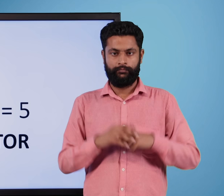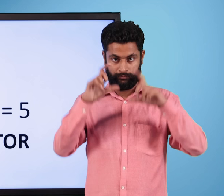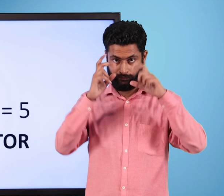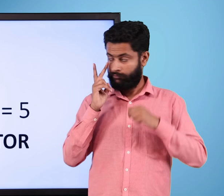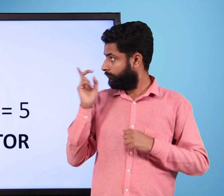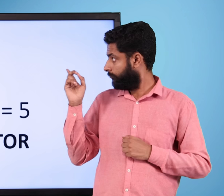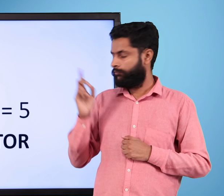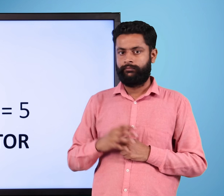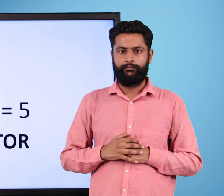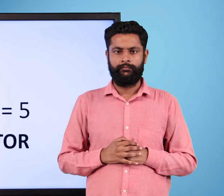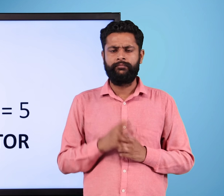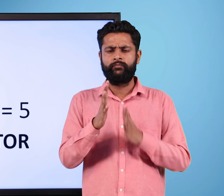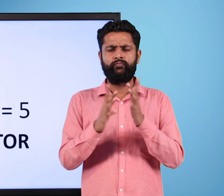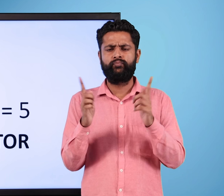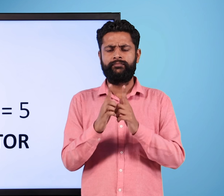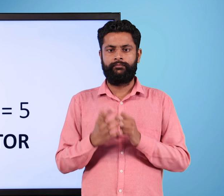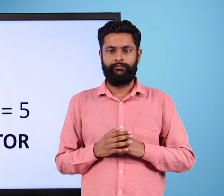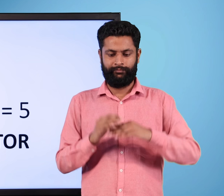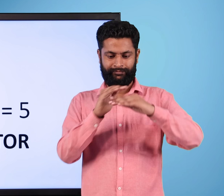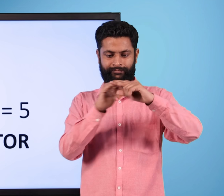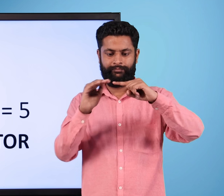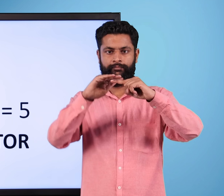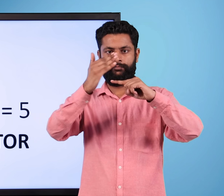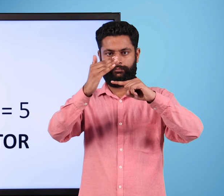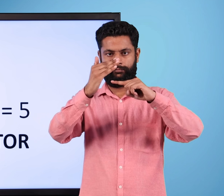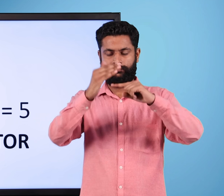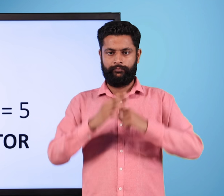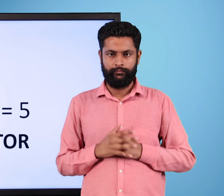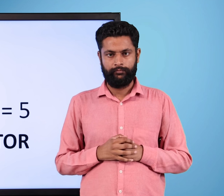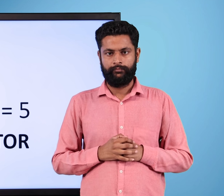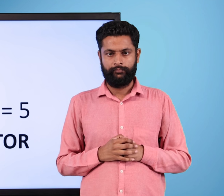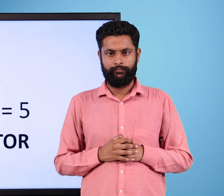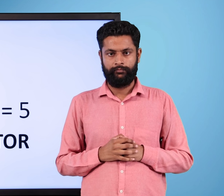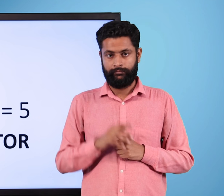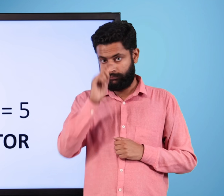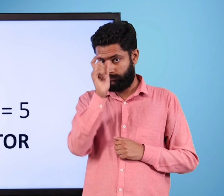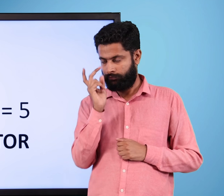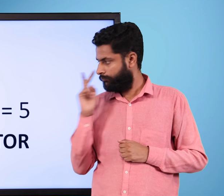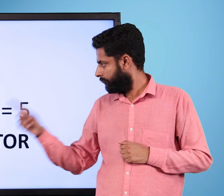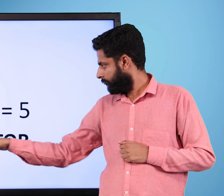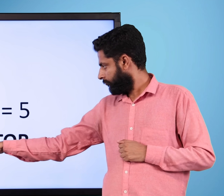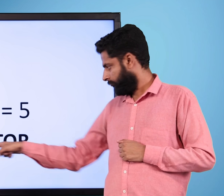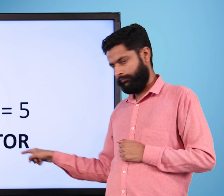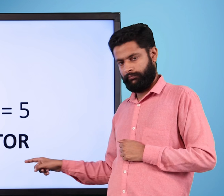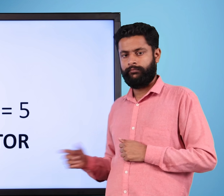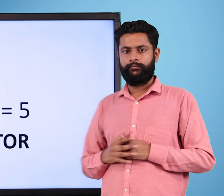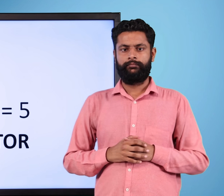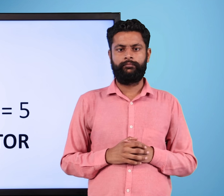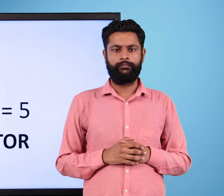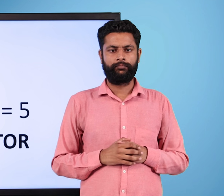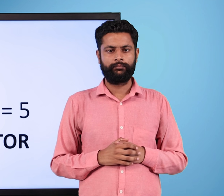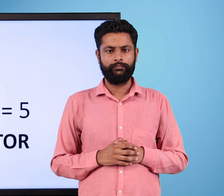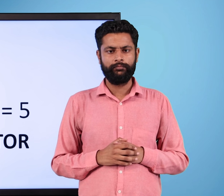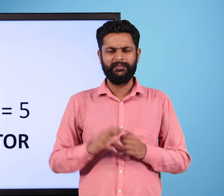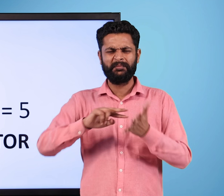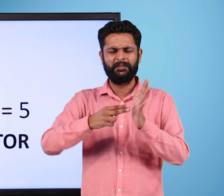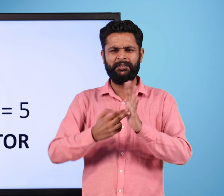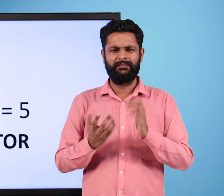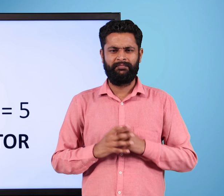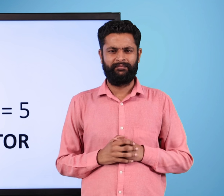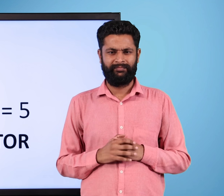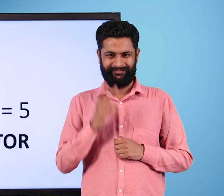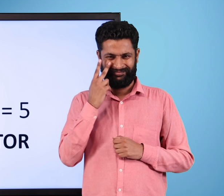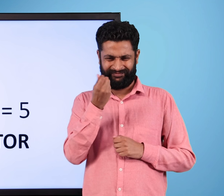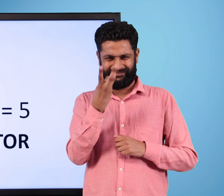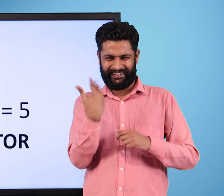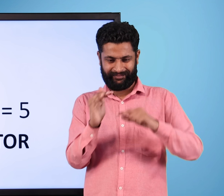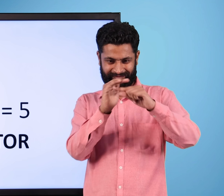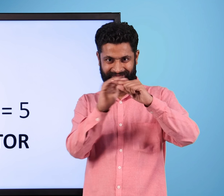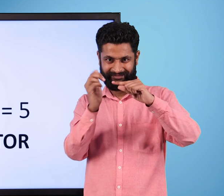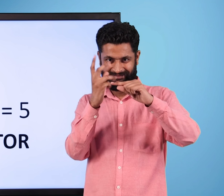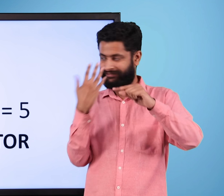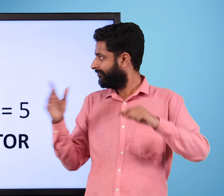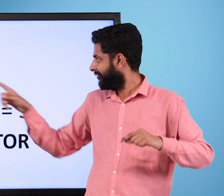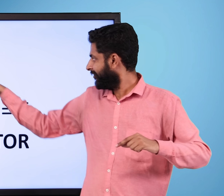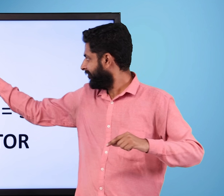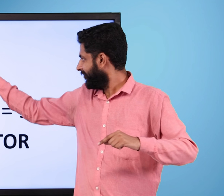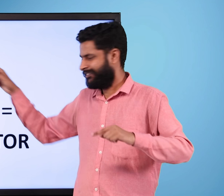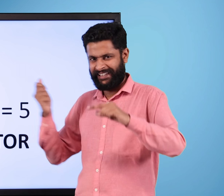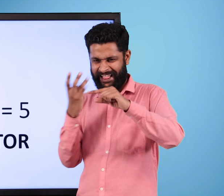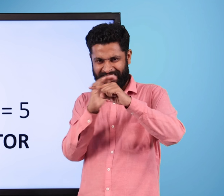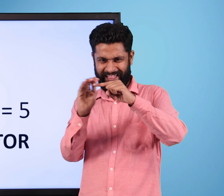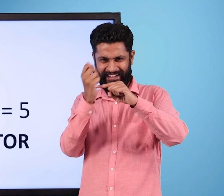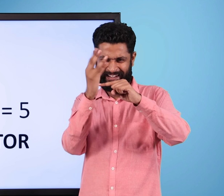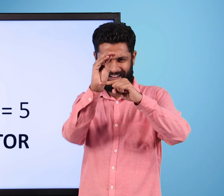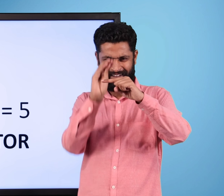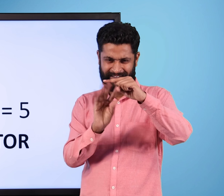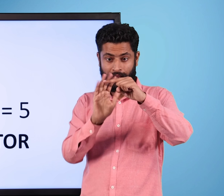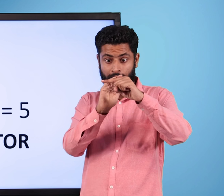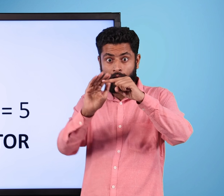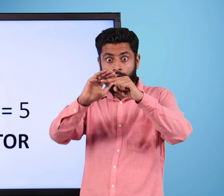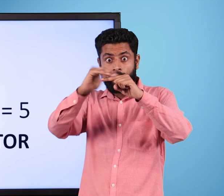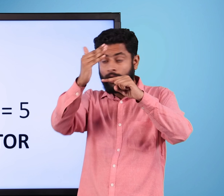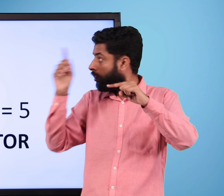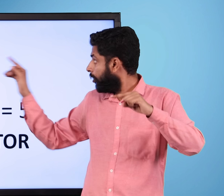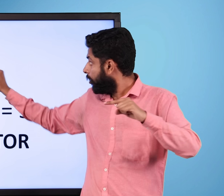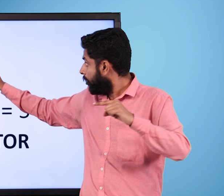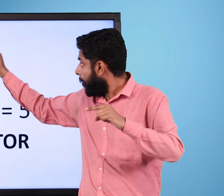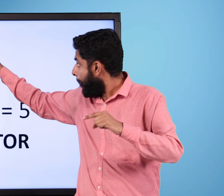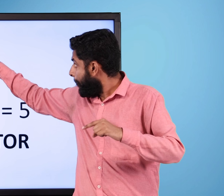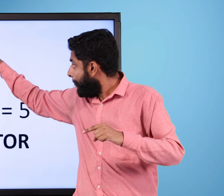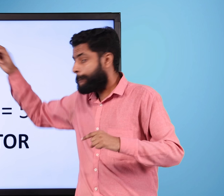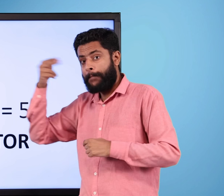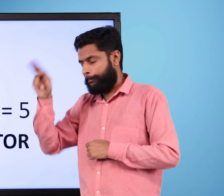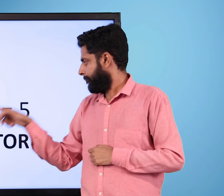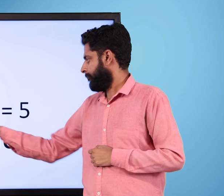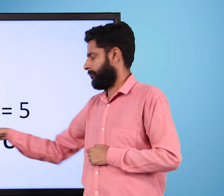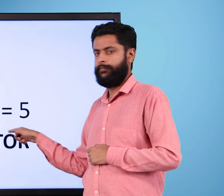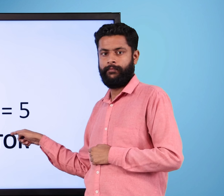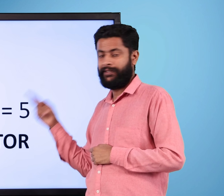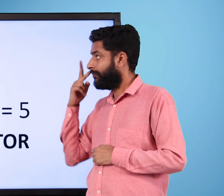numerator This sign means numerator. In a fraction, the upper number (above the fraction line) is called a numerator.